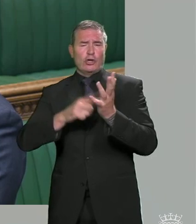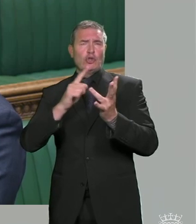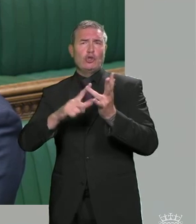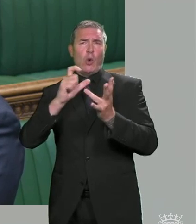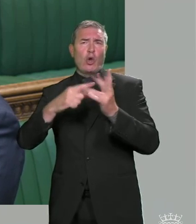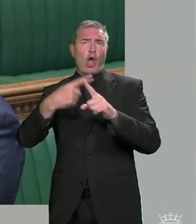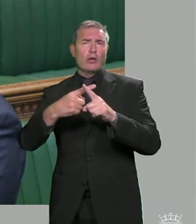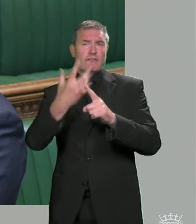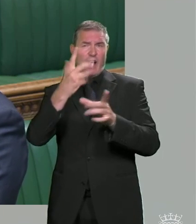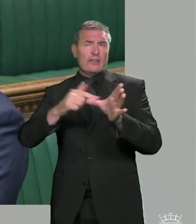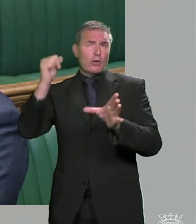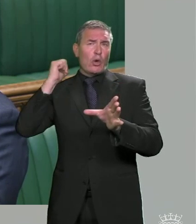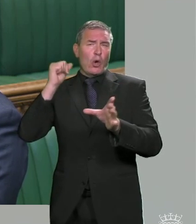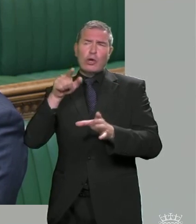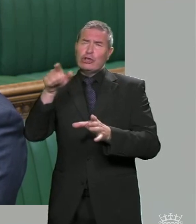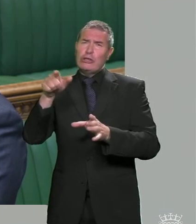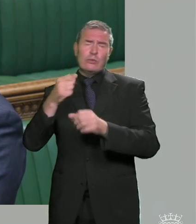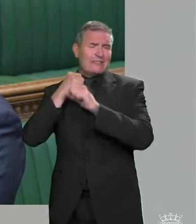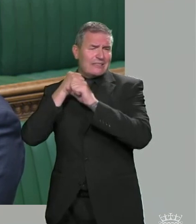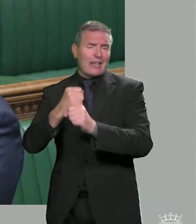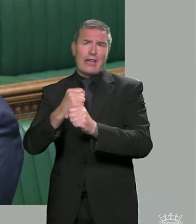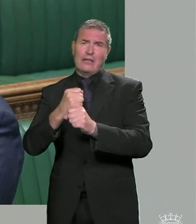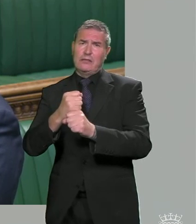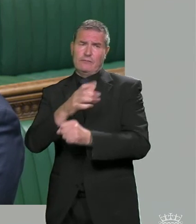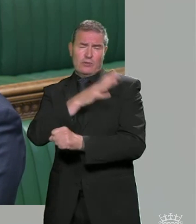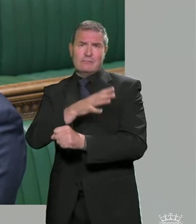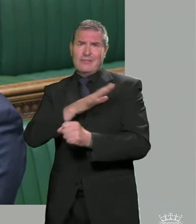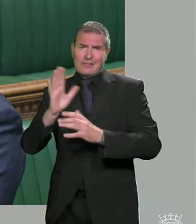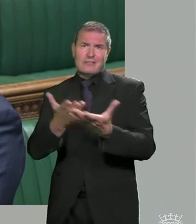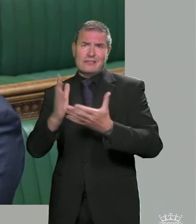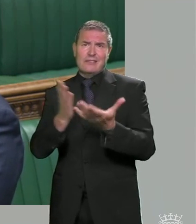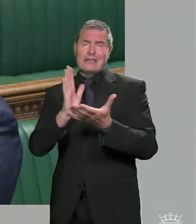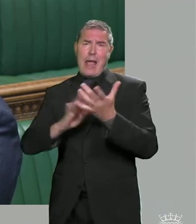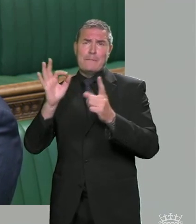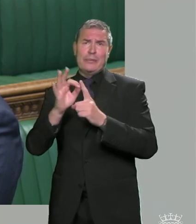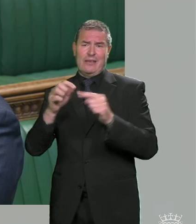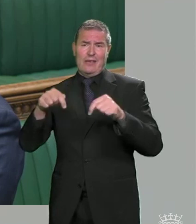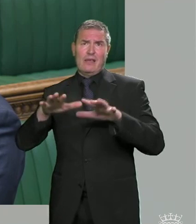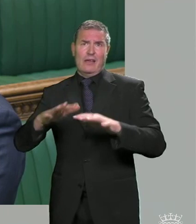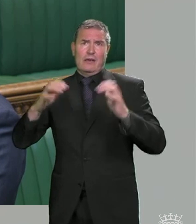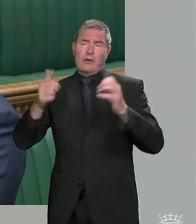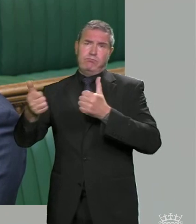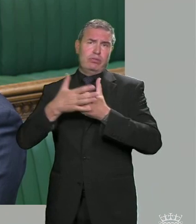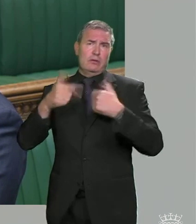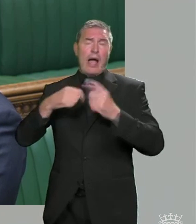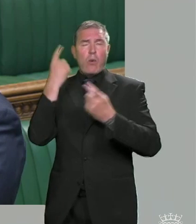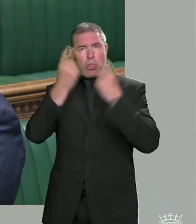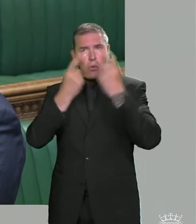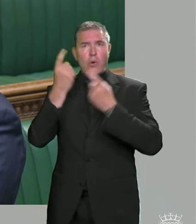She was a woman dedicated to public service who made, in her short time here, a tremendous contribution to this House.